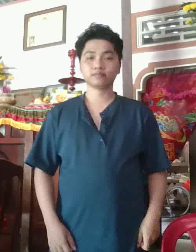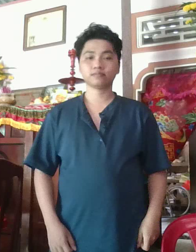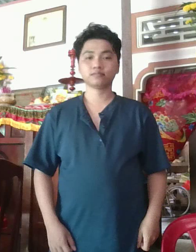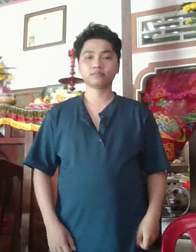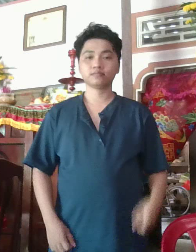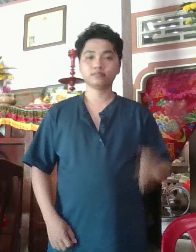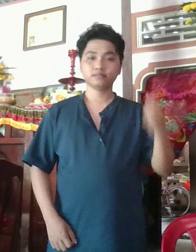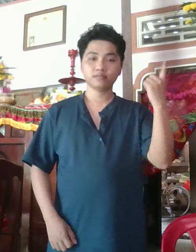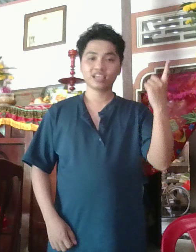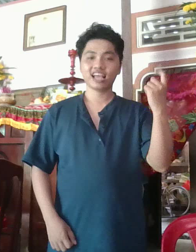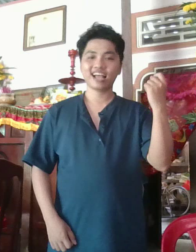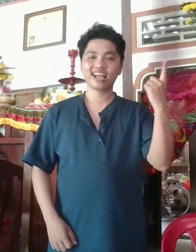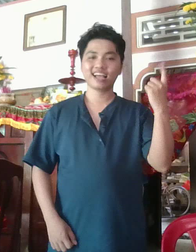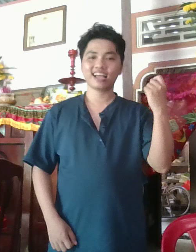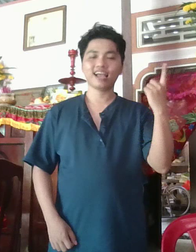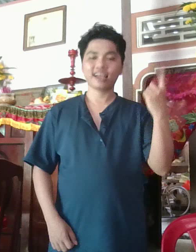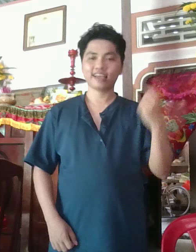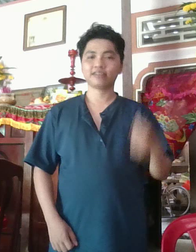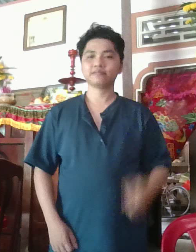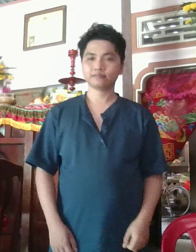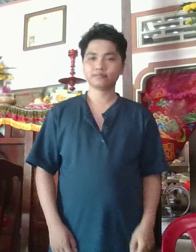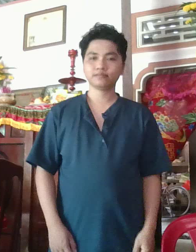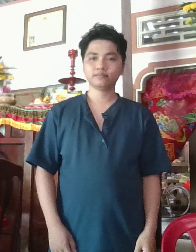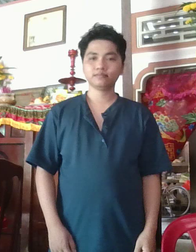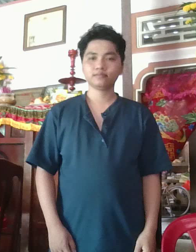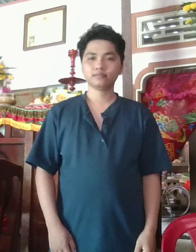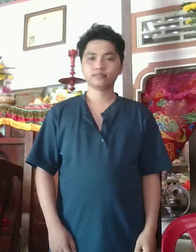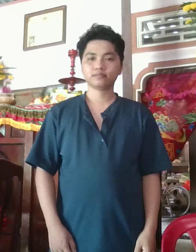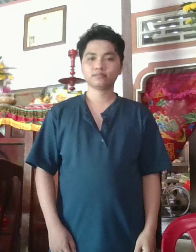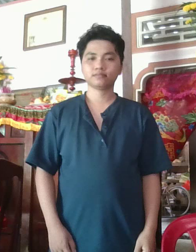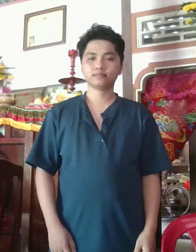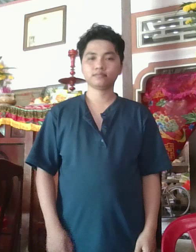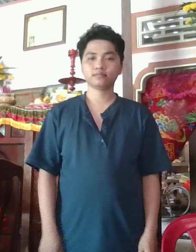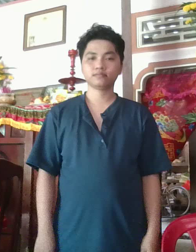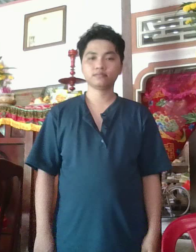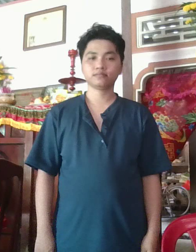hieu